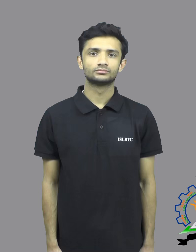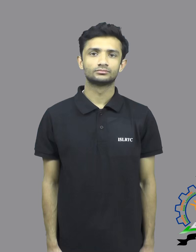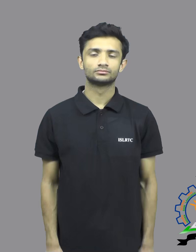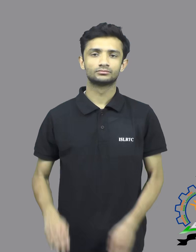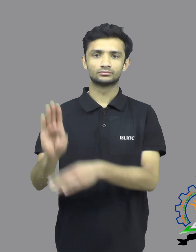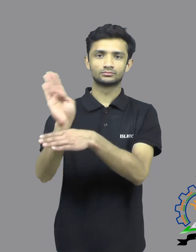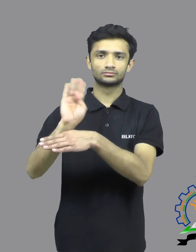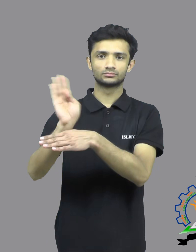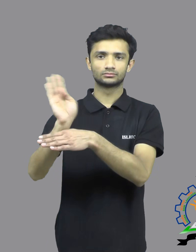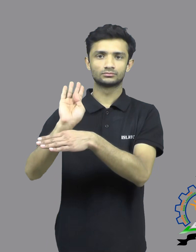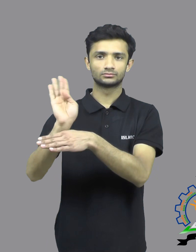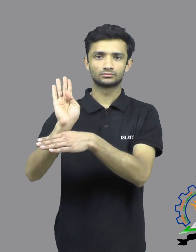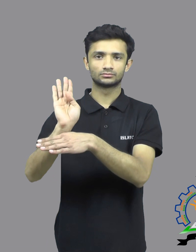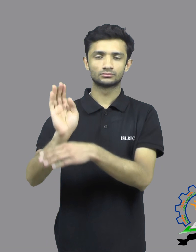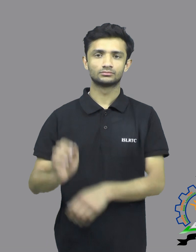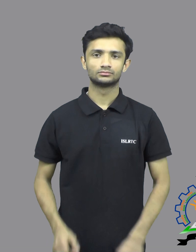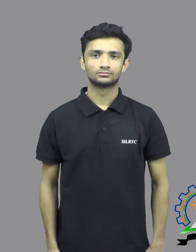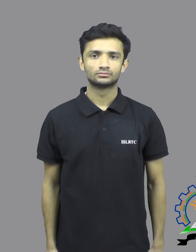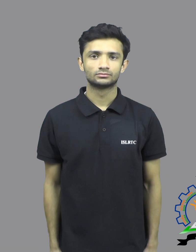Burundi